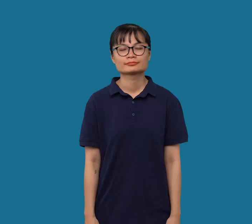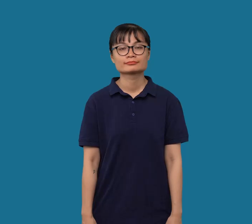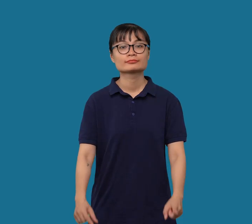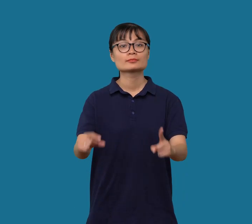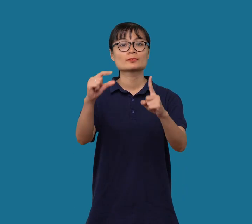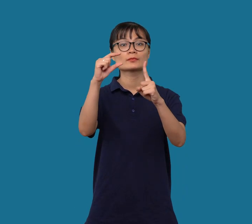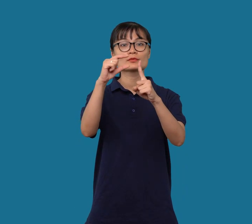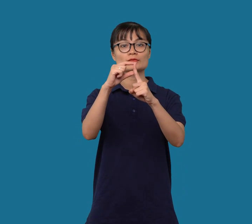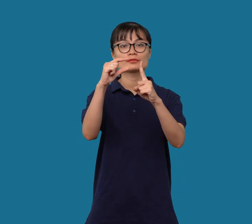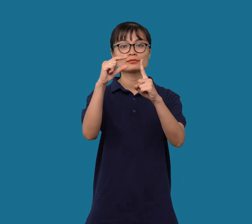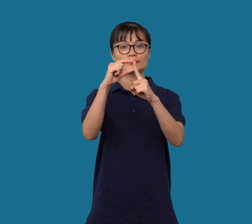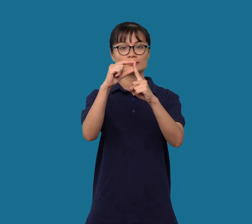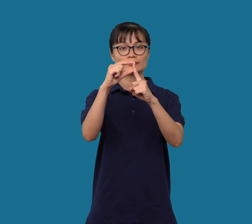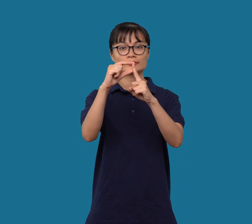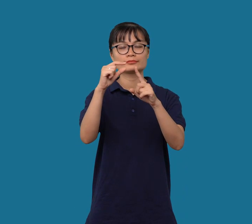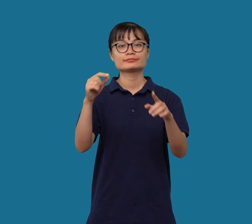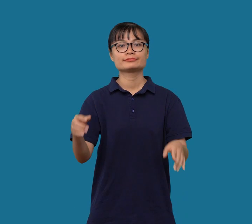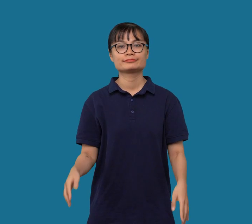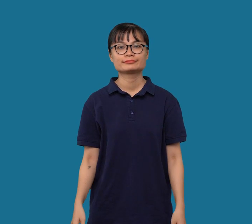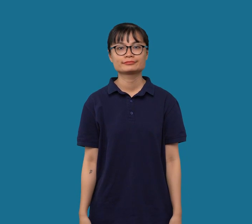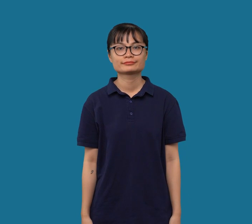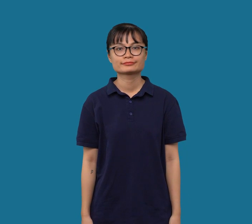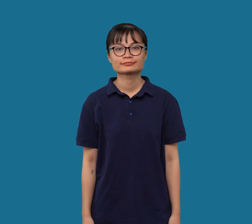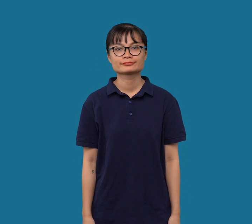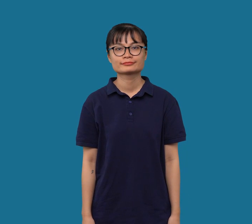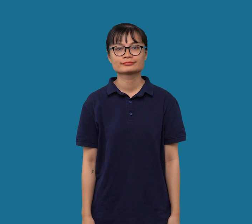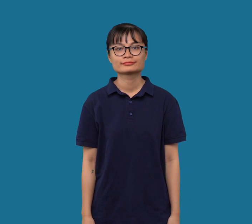vuông góc